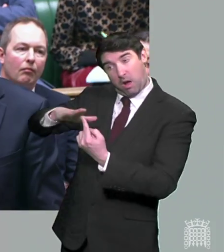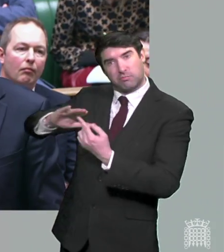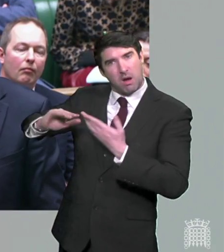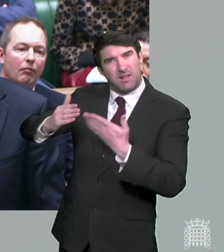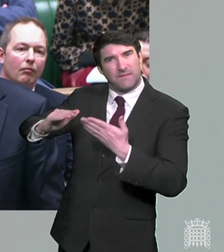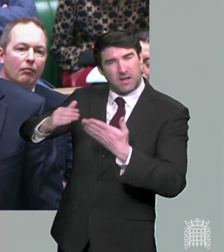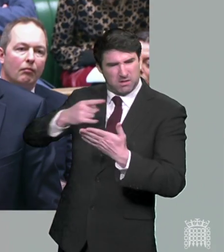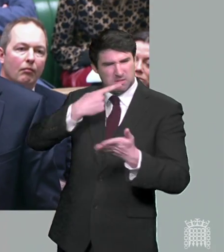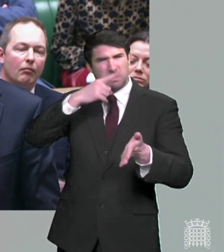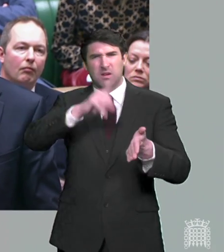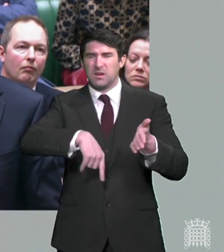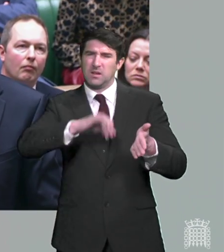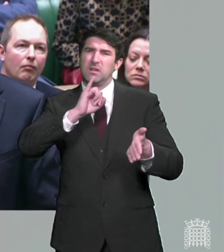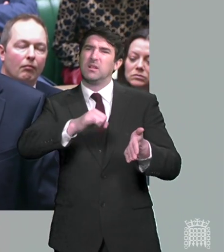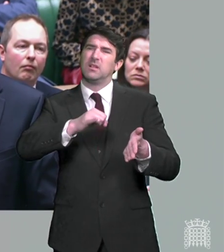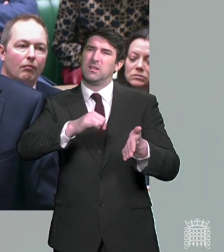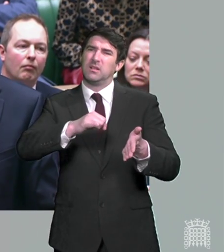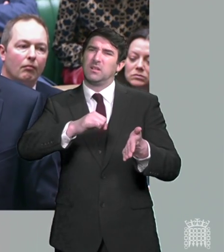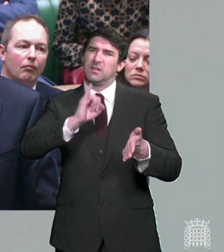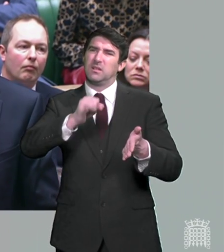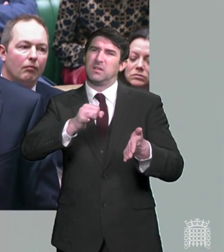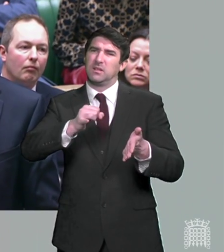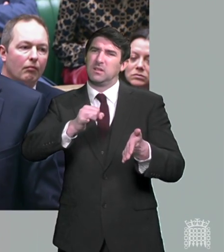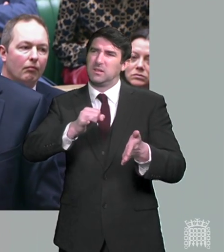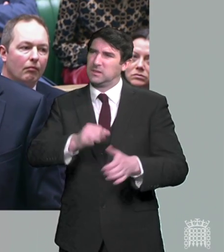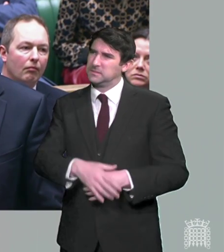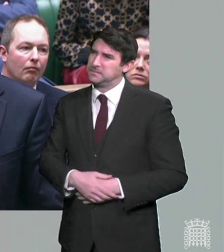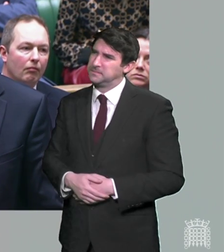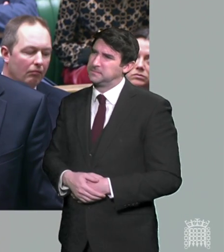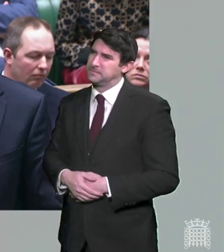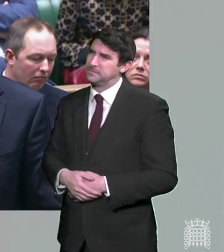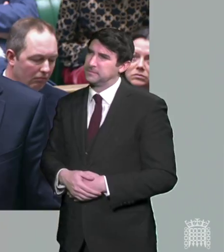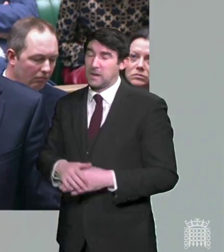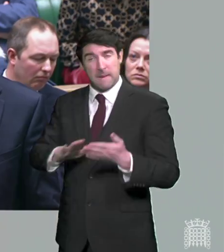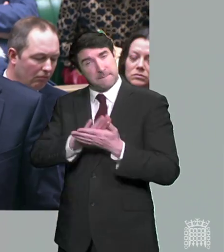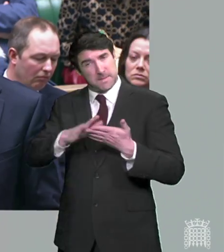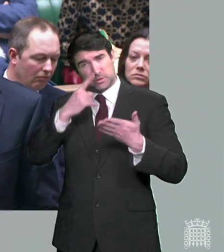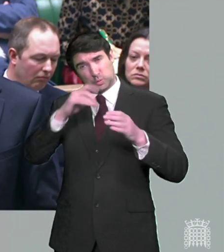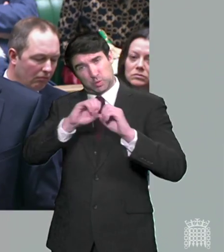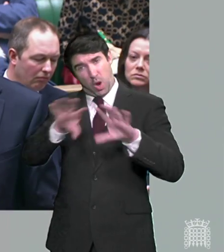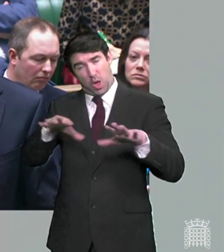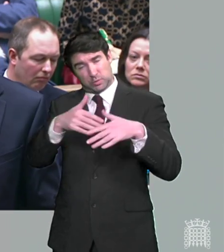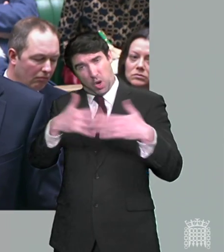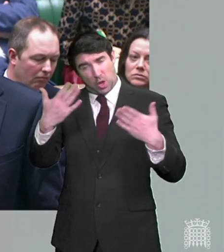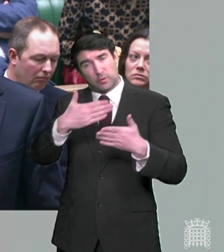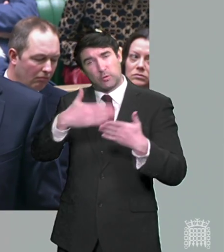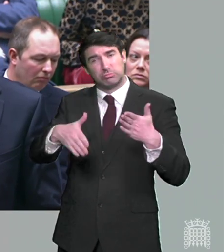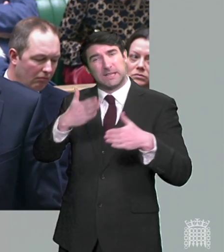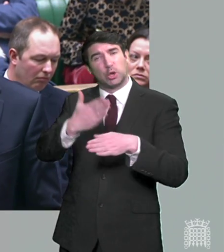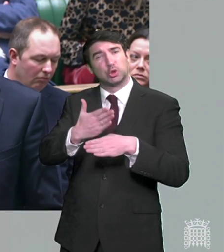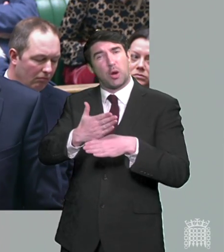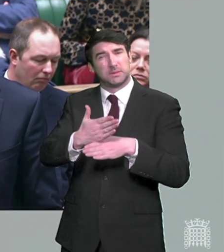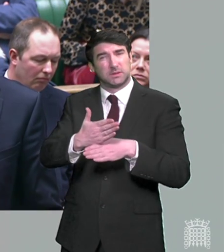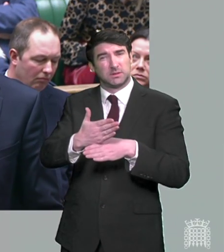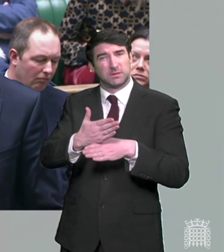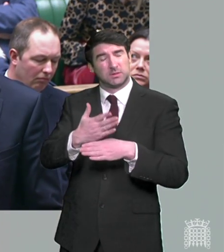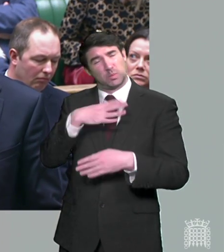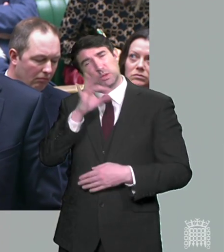This investment will find its way to more favourable jurisdictions, putting thousands of green jobs in Scotland and our energy transition at risk.